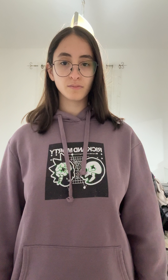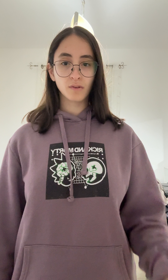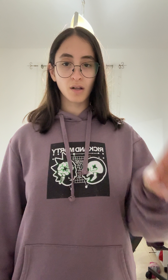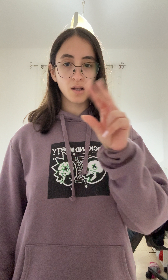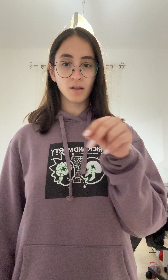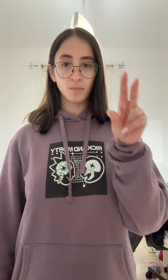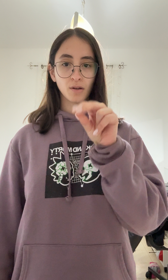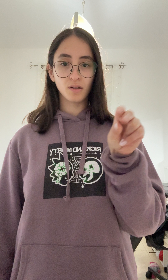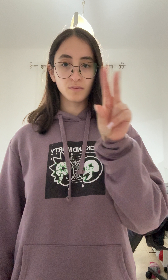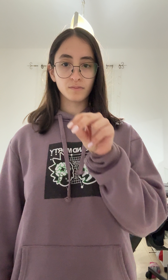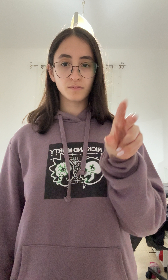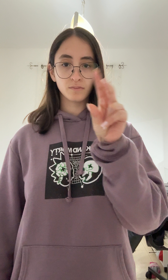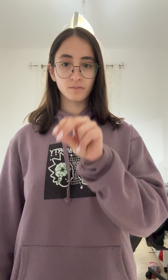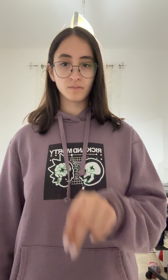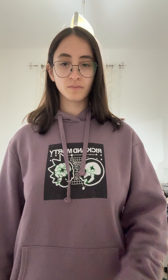לדבר